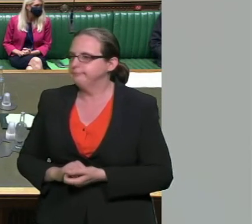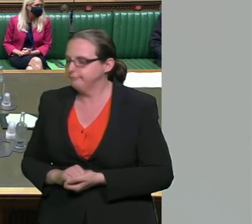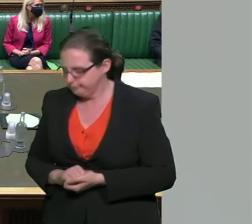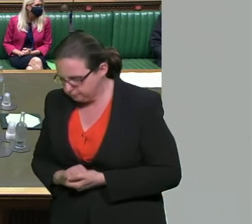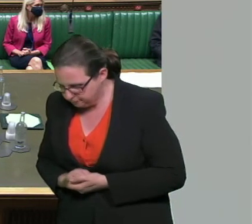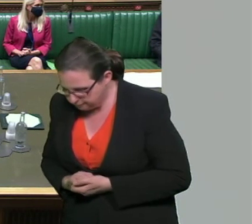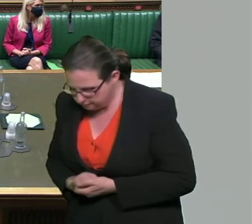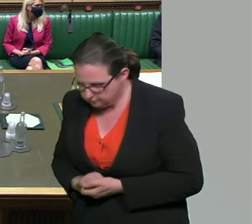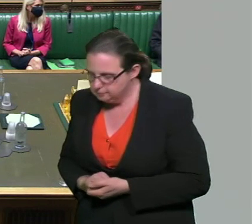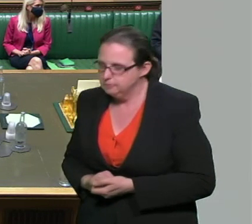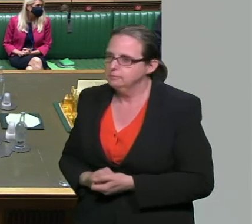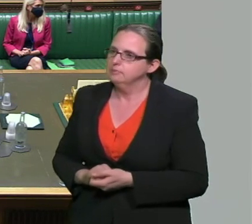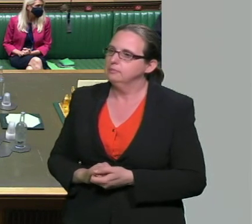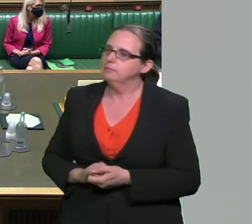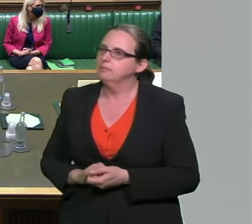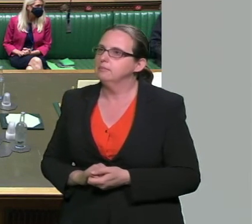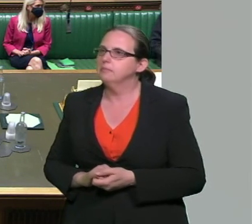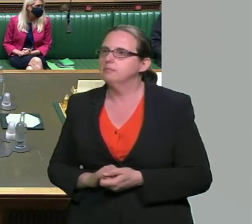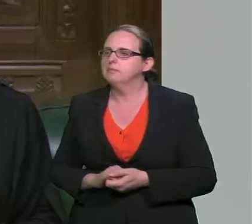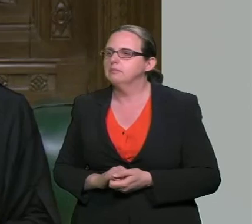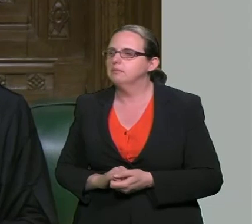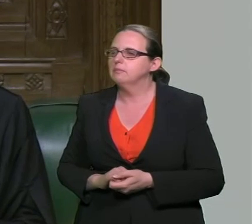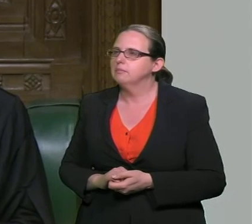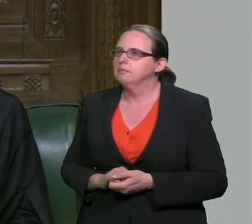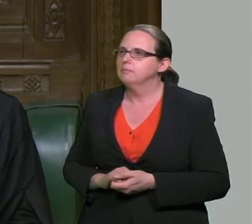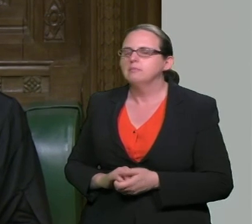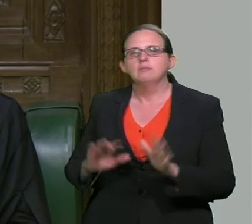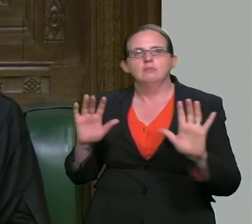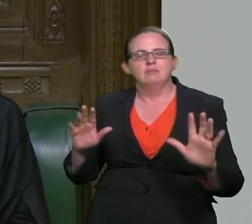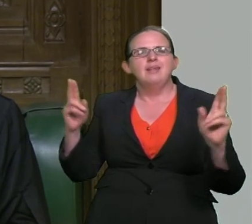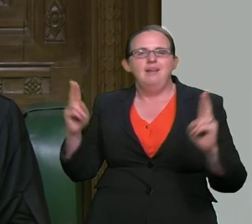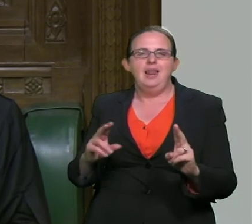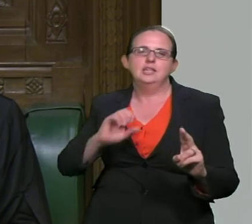Order. Can we have just a little less shouting?